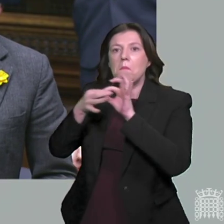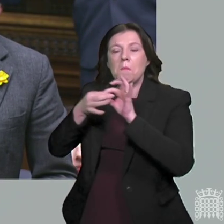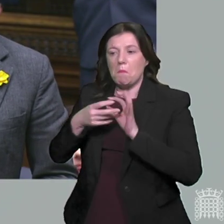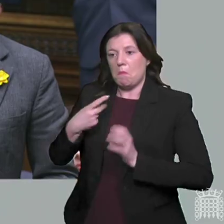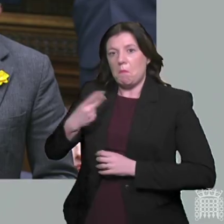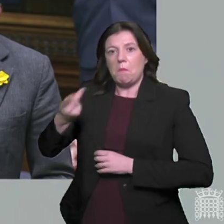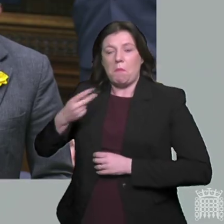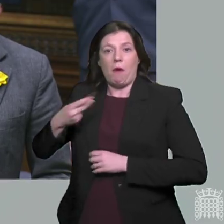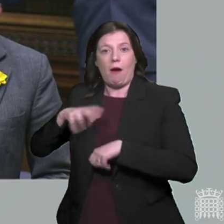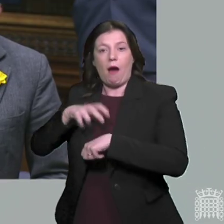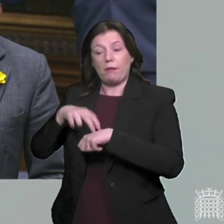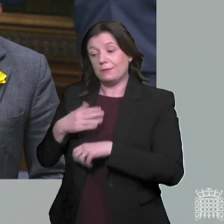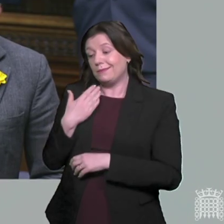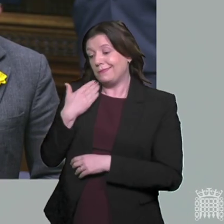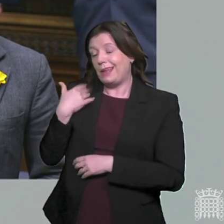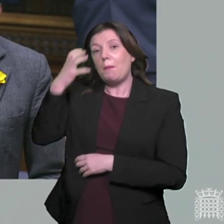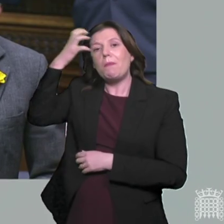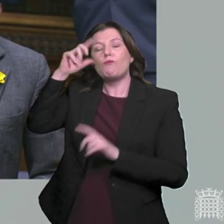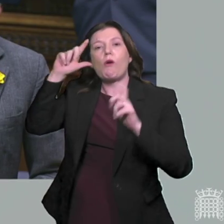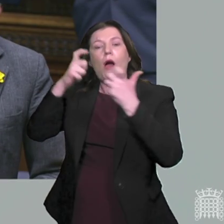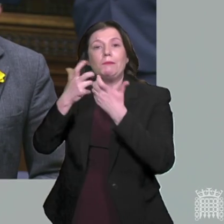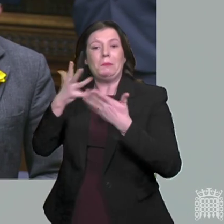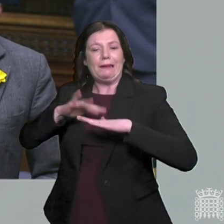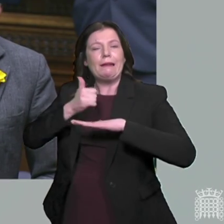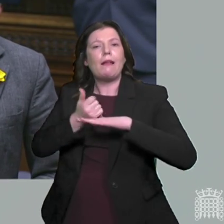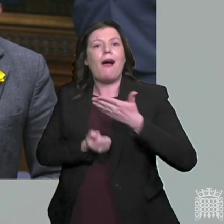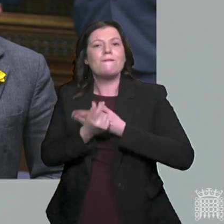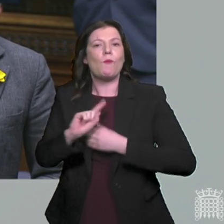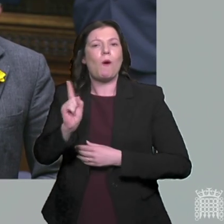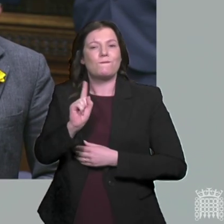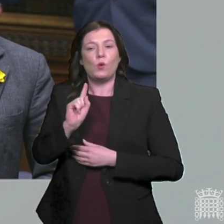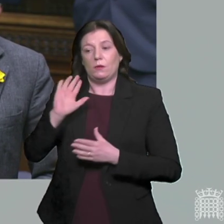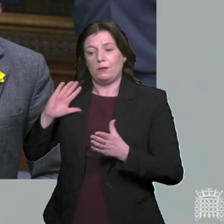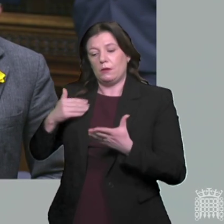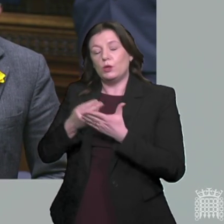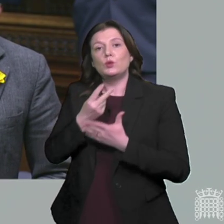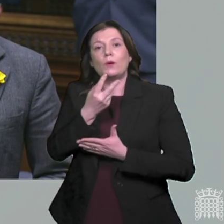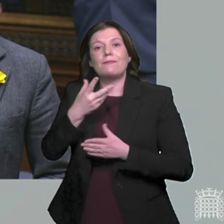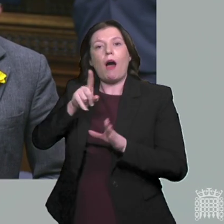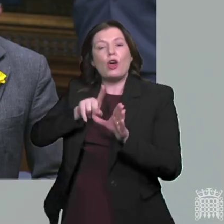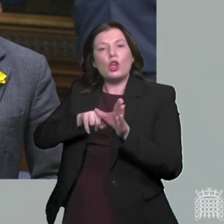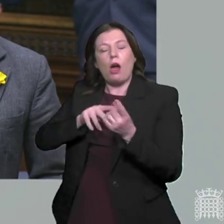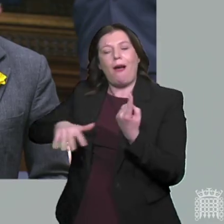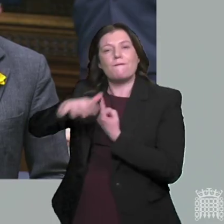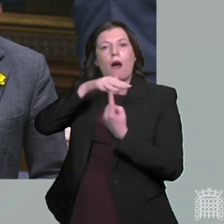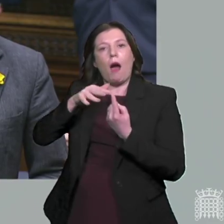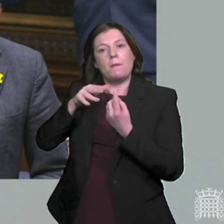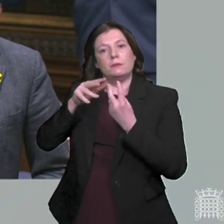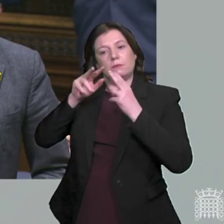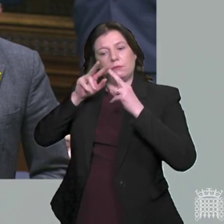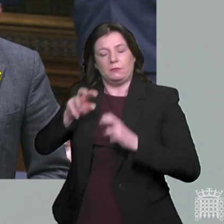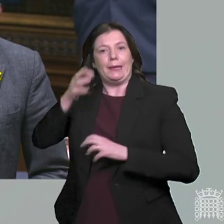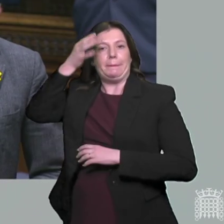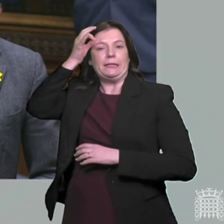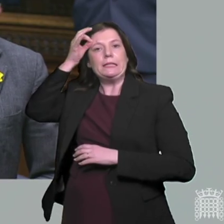Last week, Imperial College generously hosted an event to celebrate 25 years of the Environment Audit Committee’s scrutiny work.